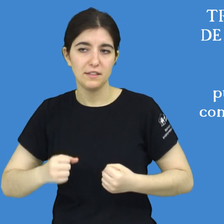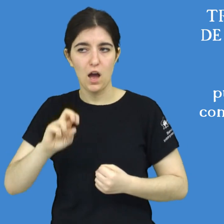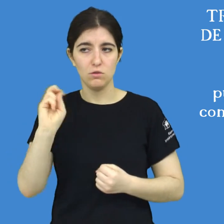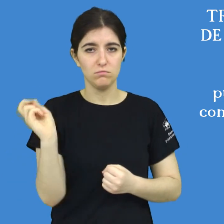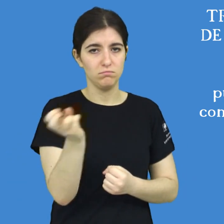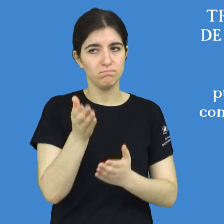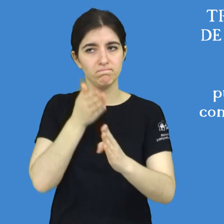etc